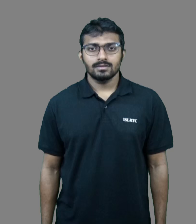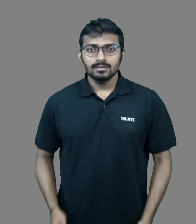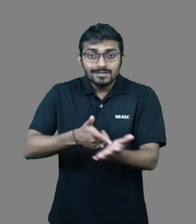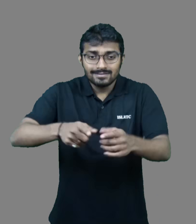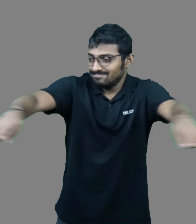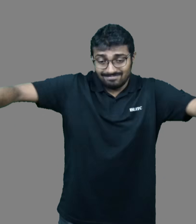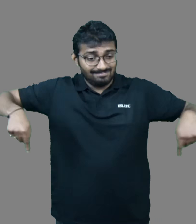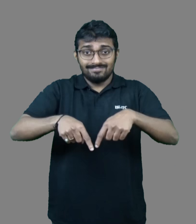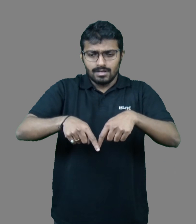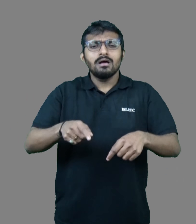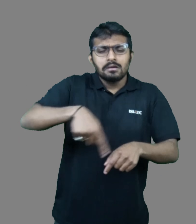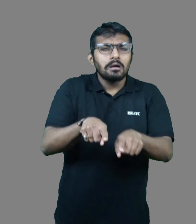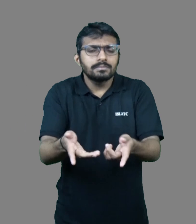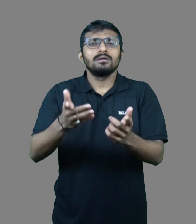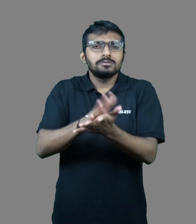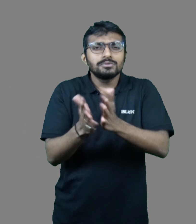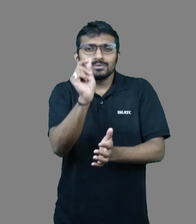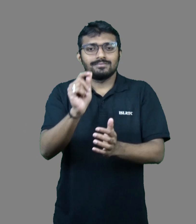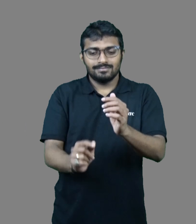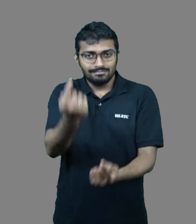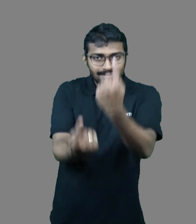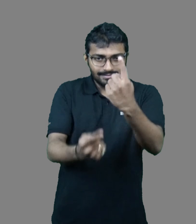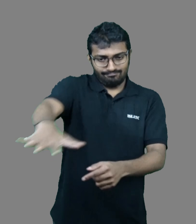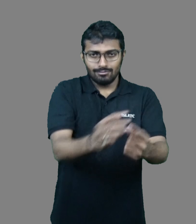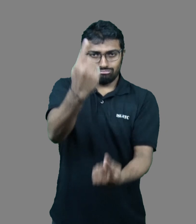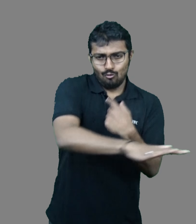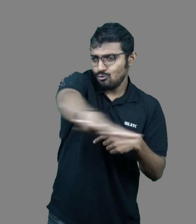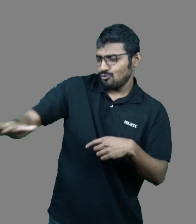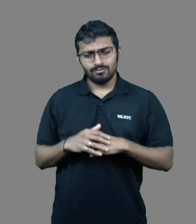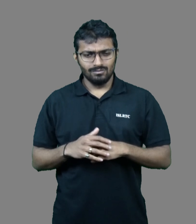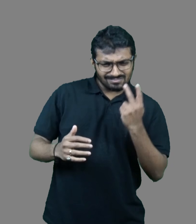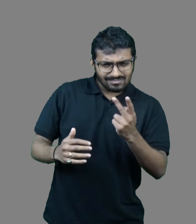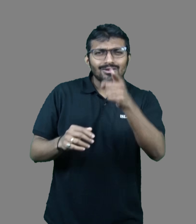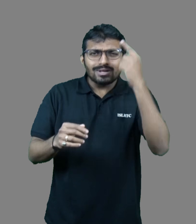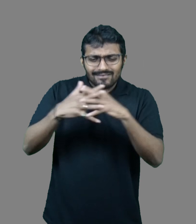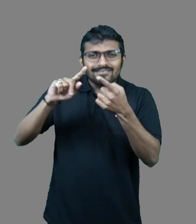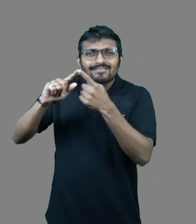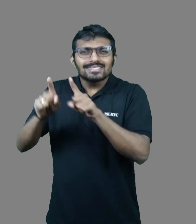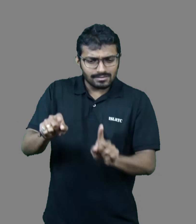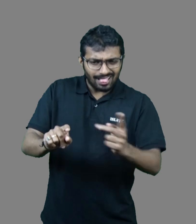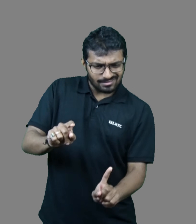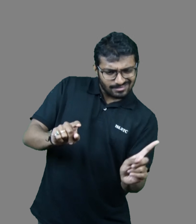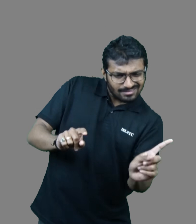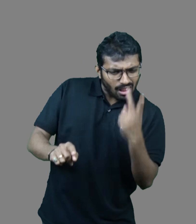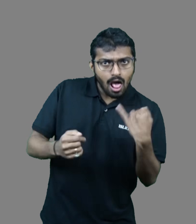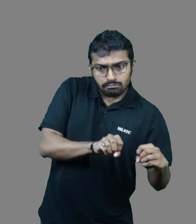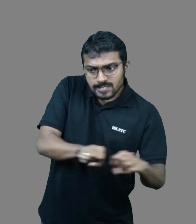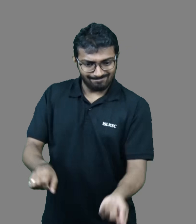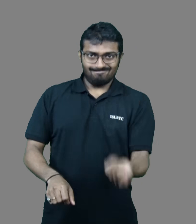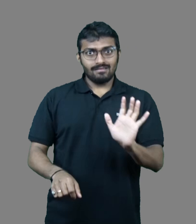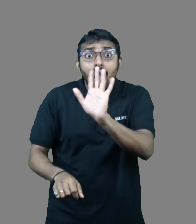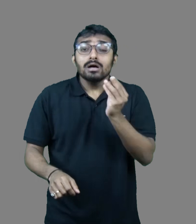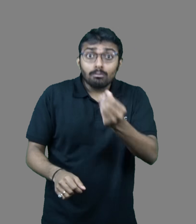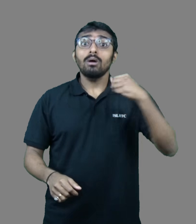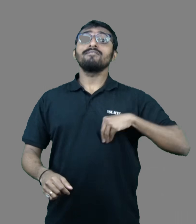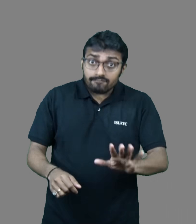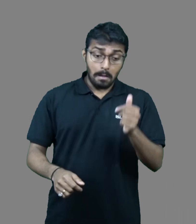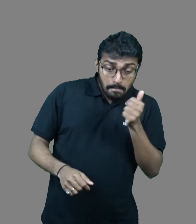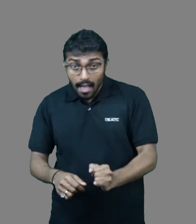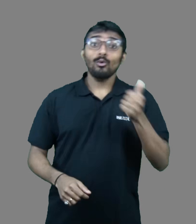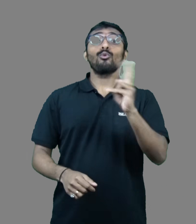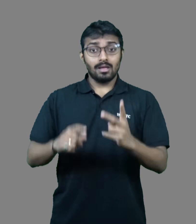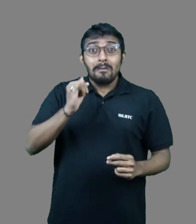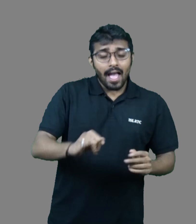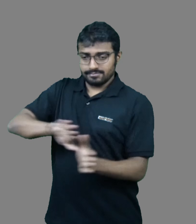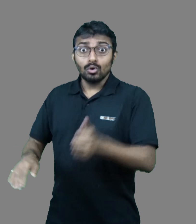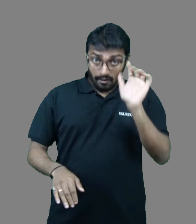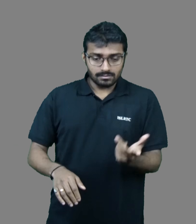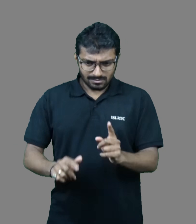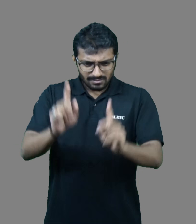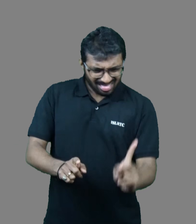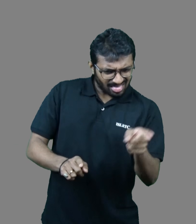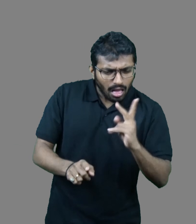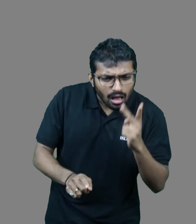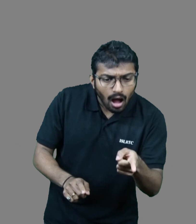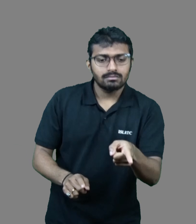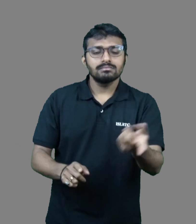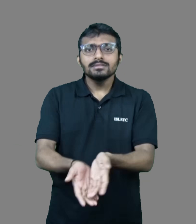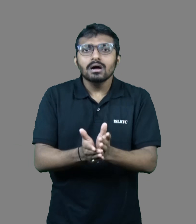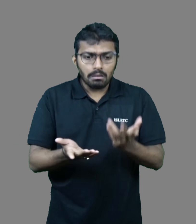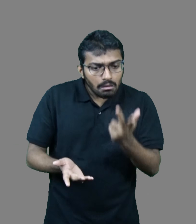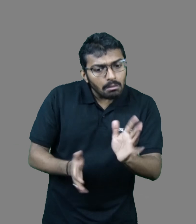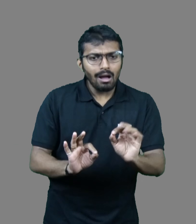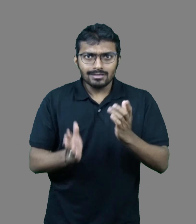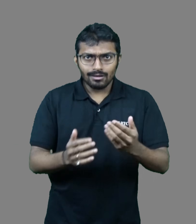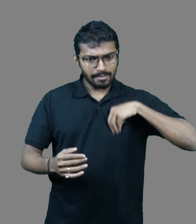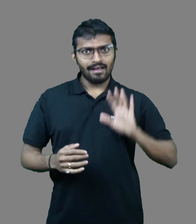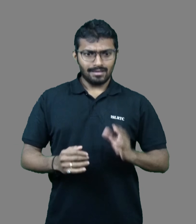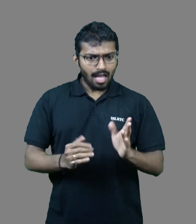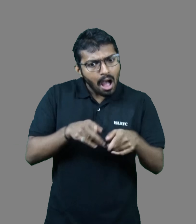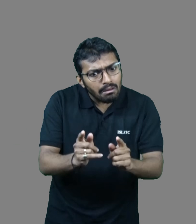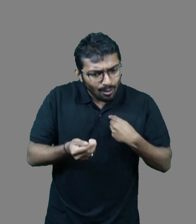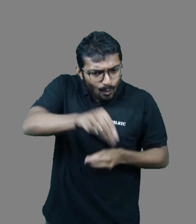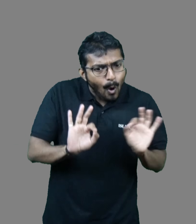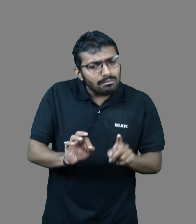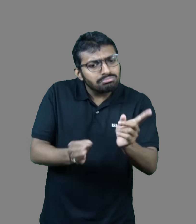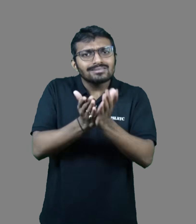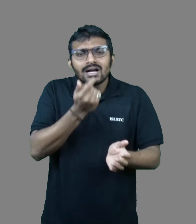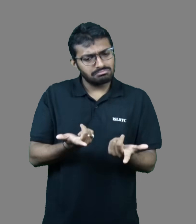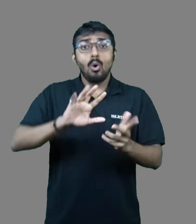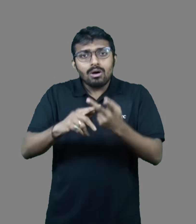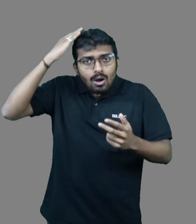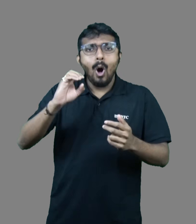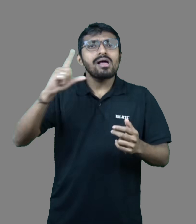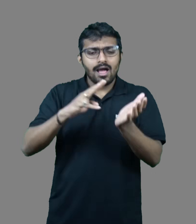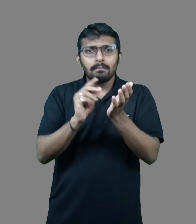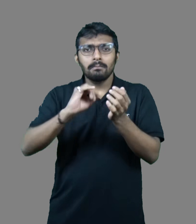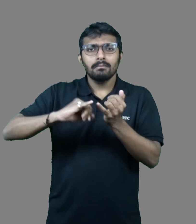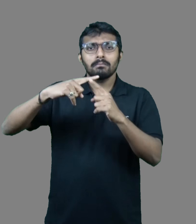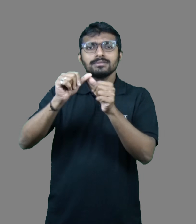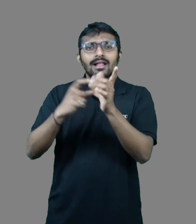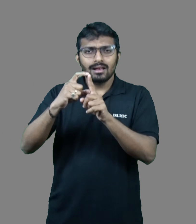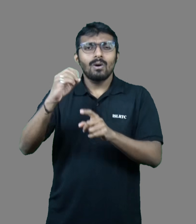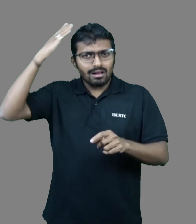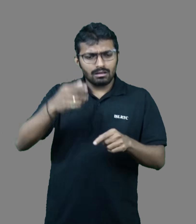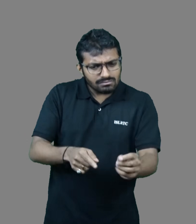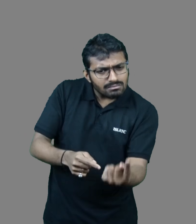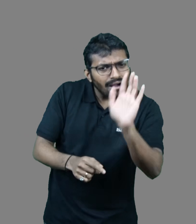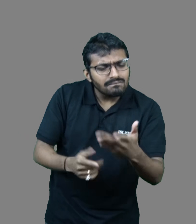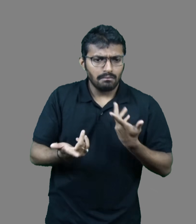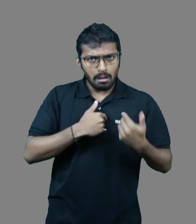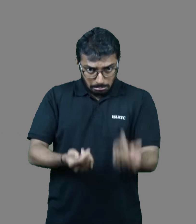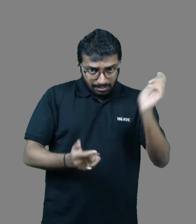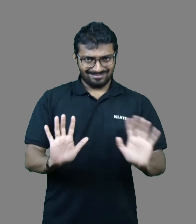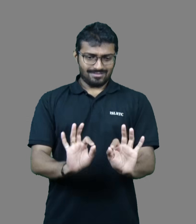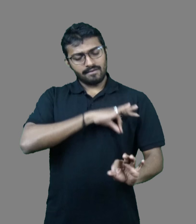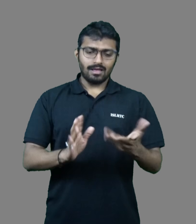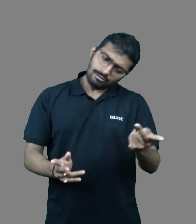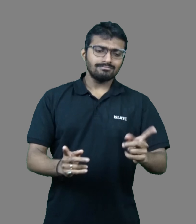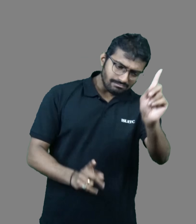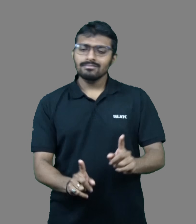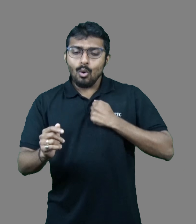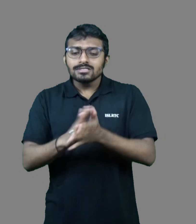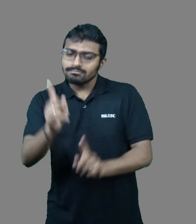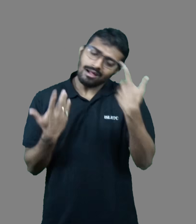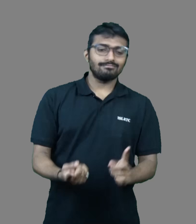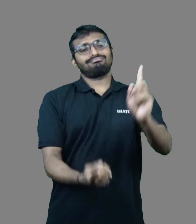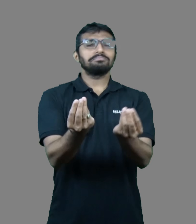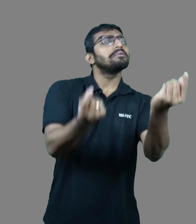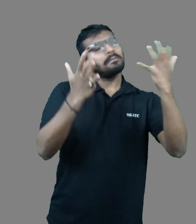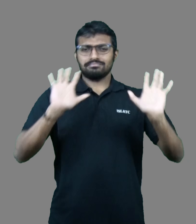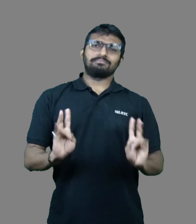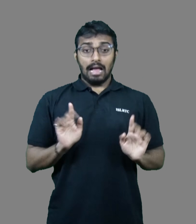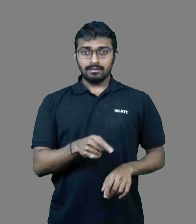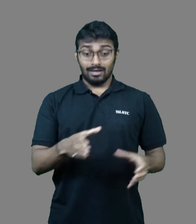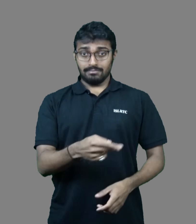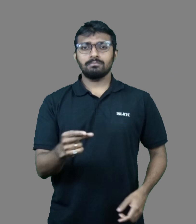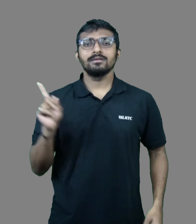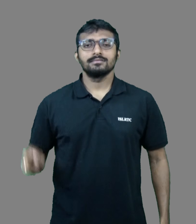Relative Weeds